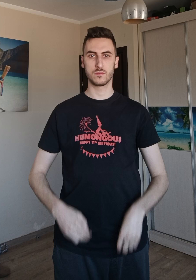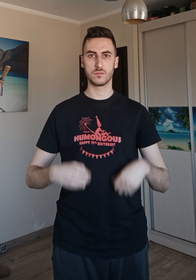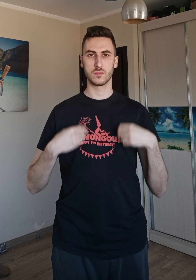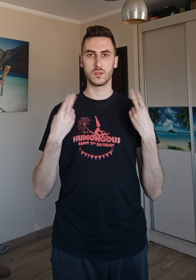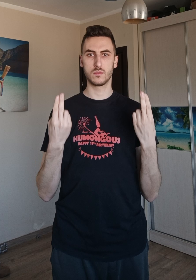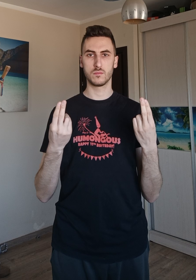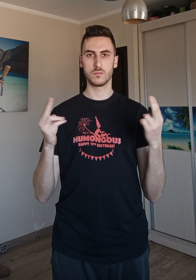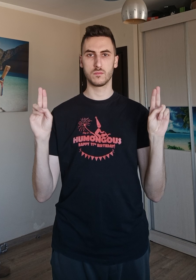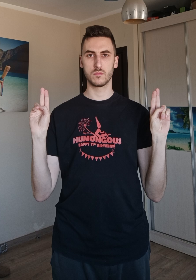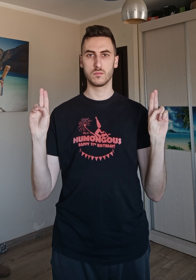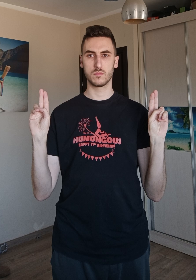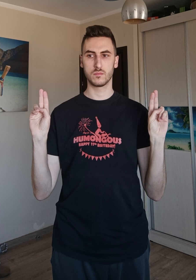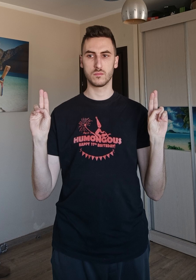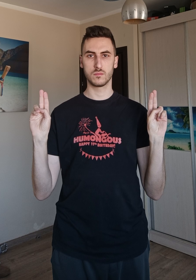לא חשוב